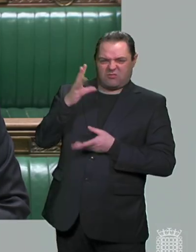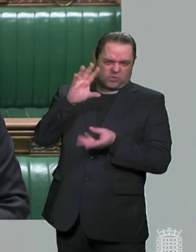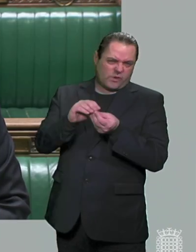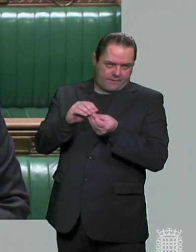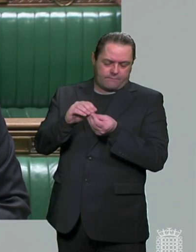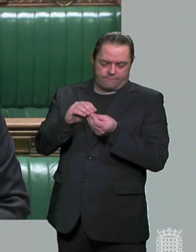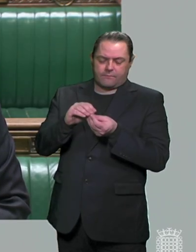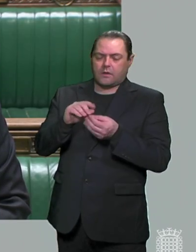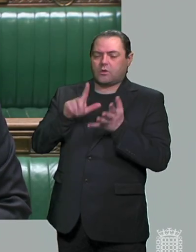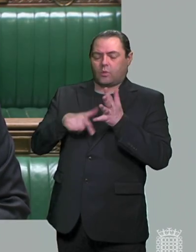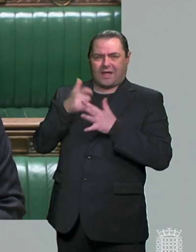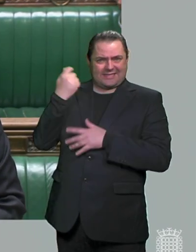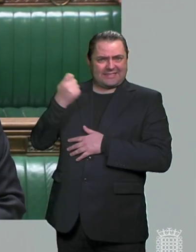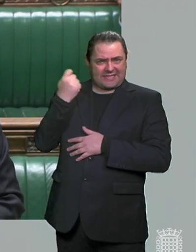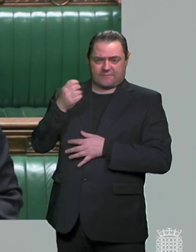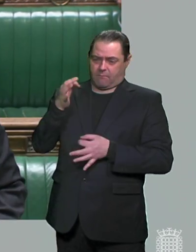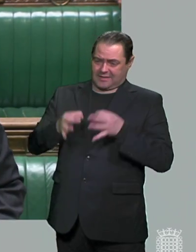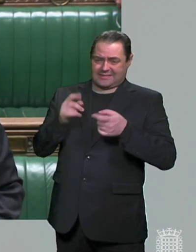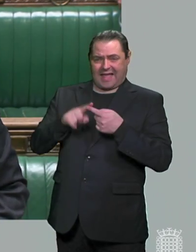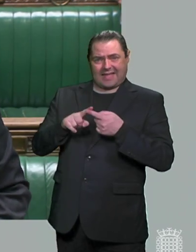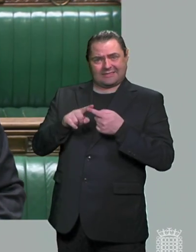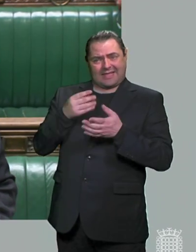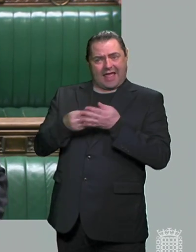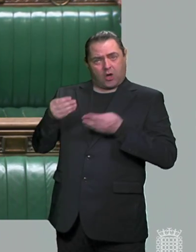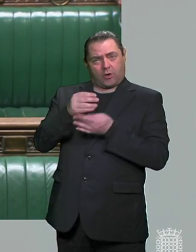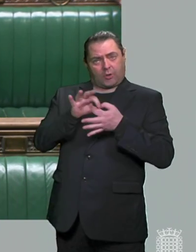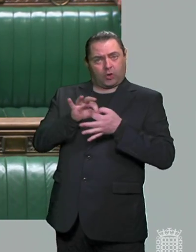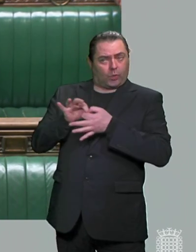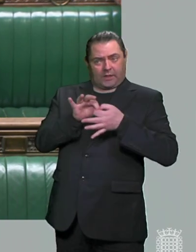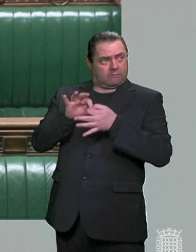The UK is one of the most successful political and economic unions in the world.